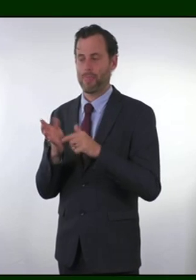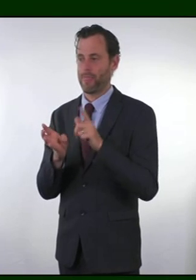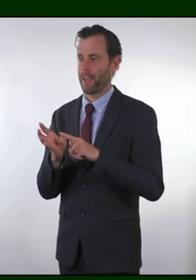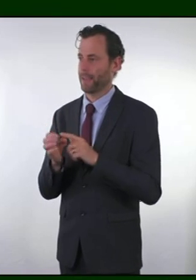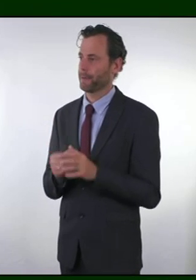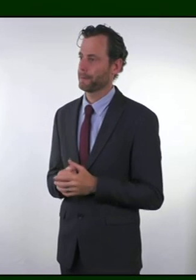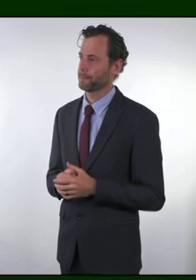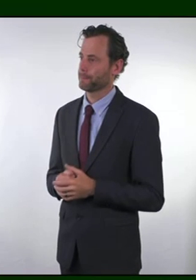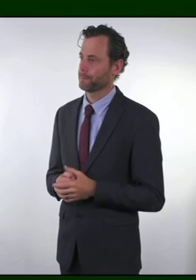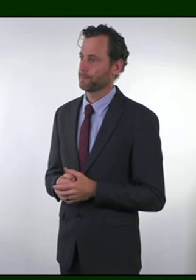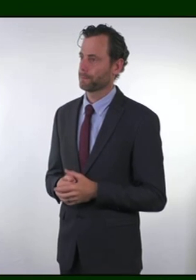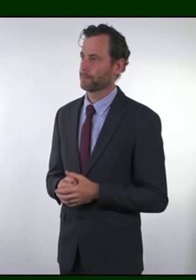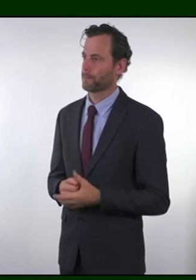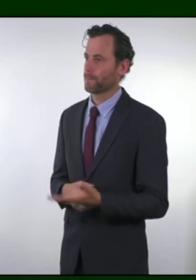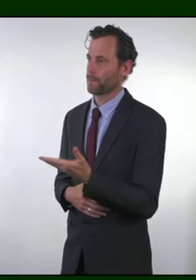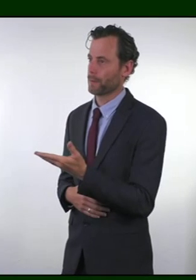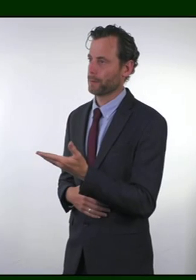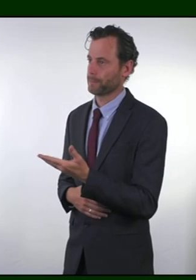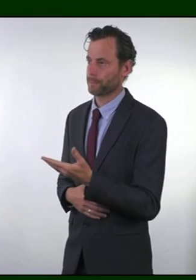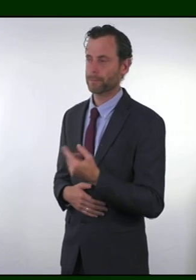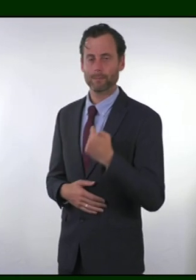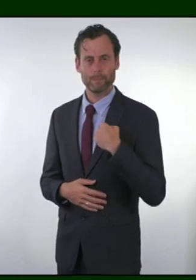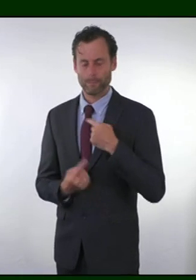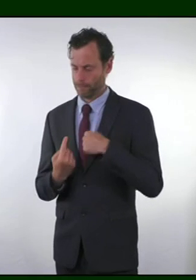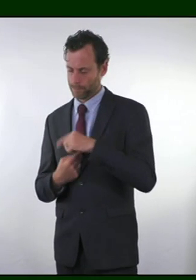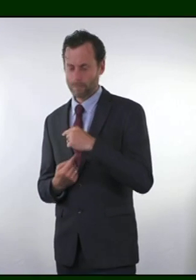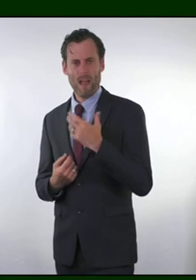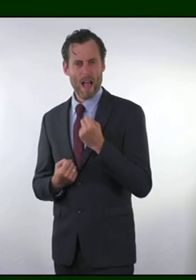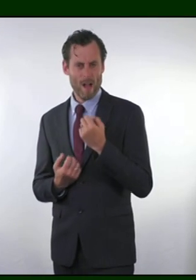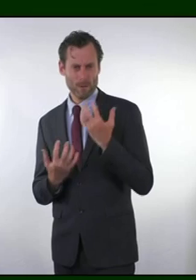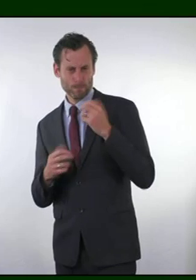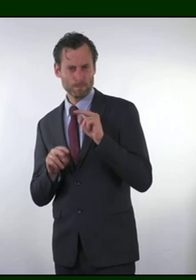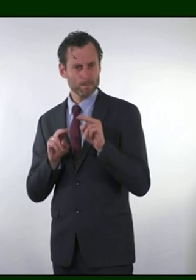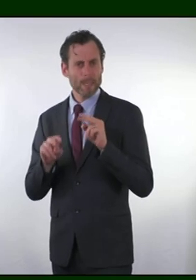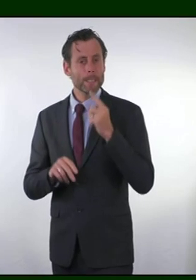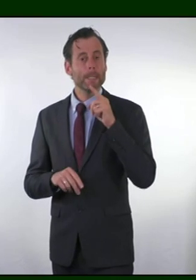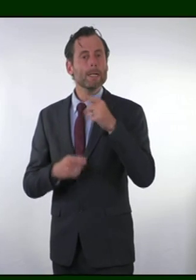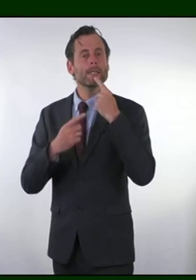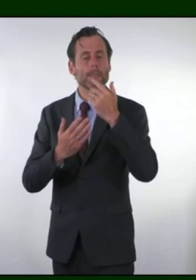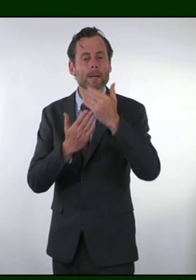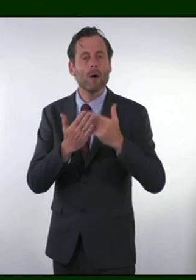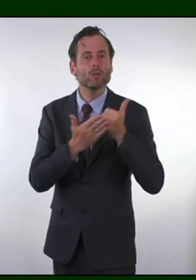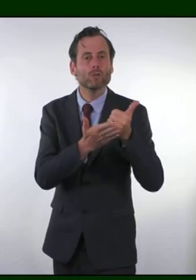My colleagues have mentioned the lack of sector-specific support in this statement.